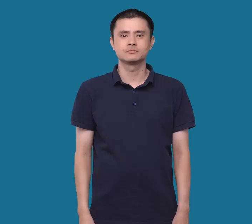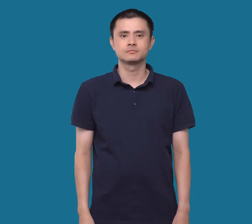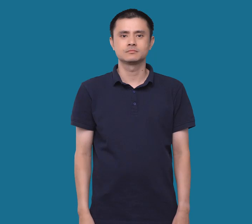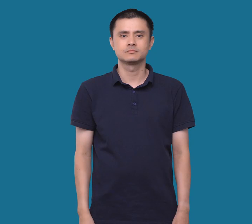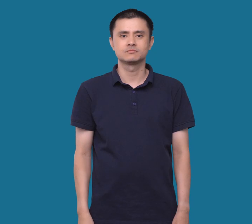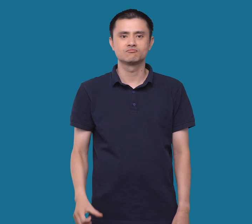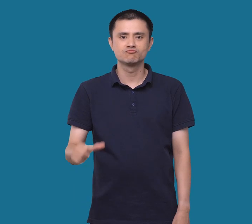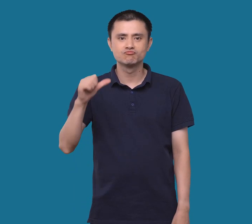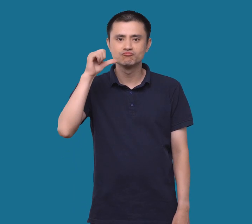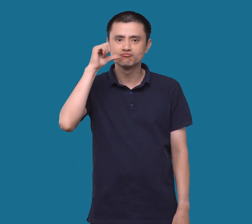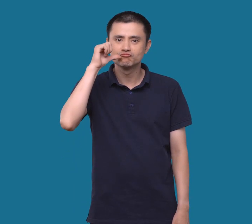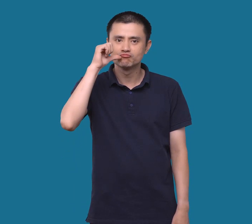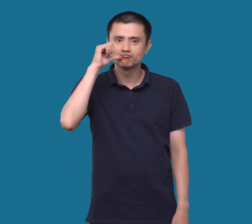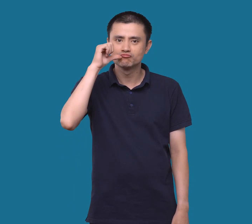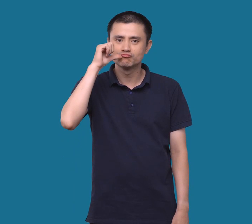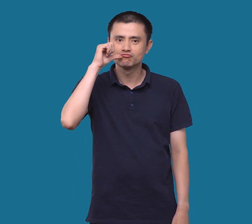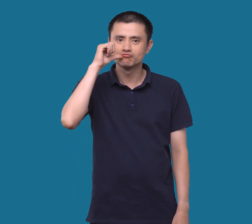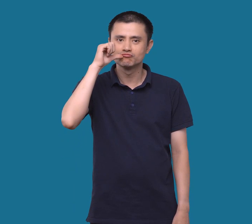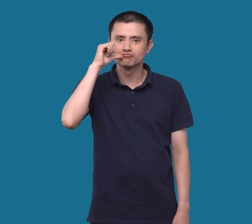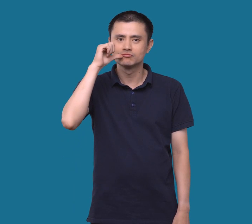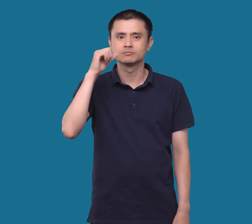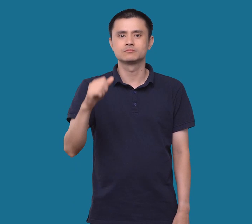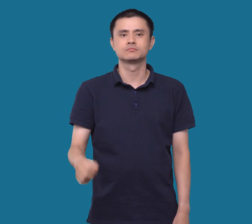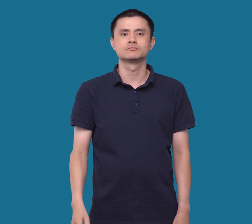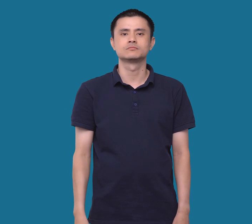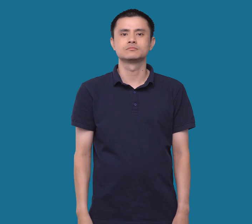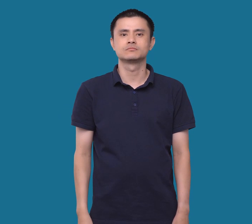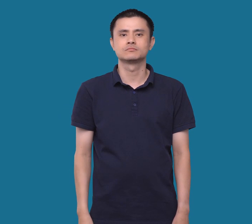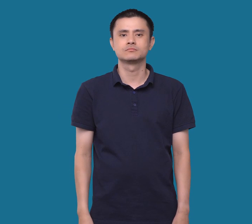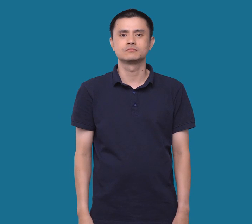sữa